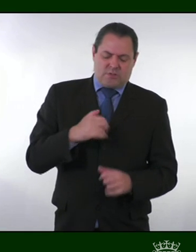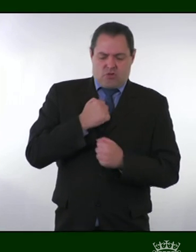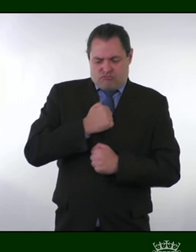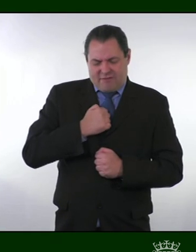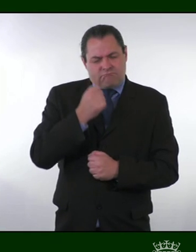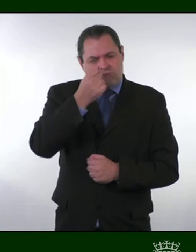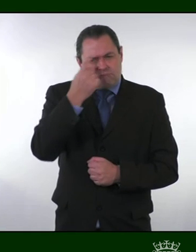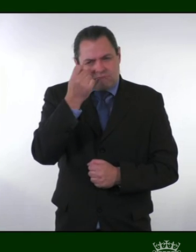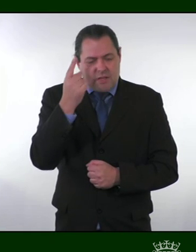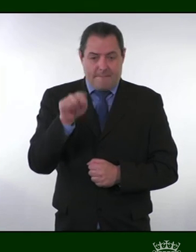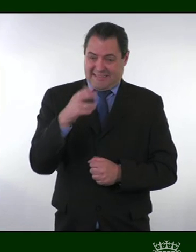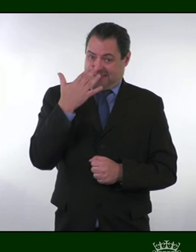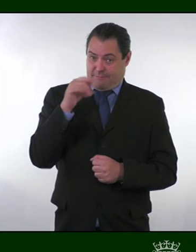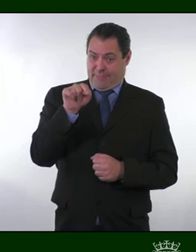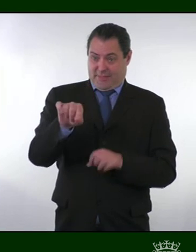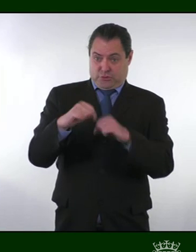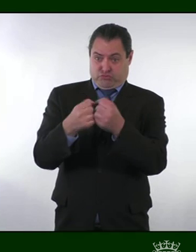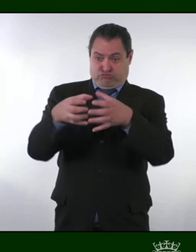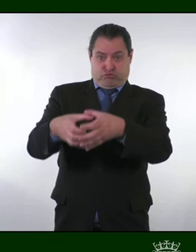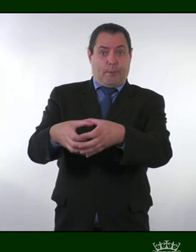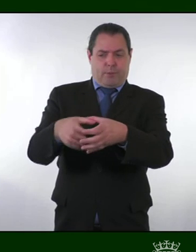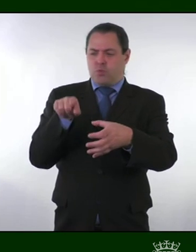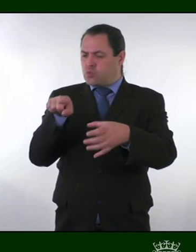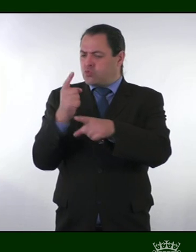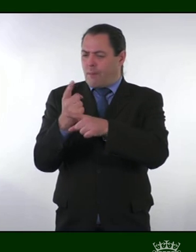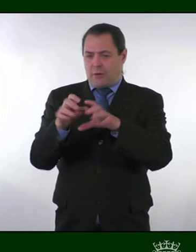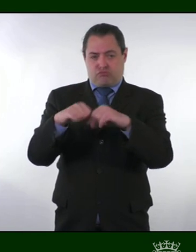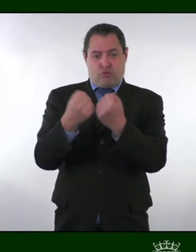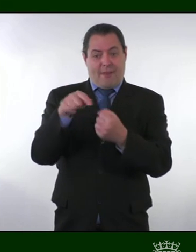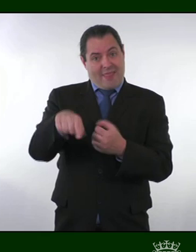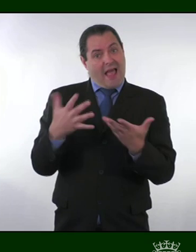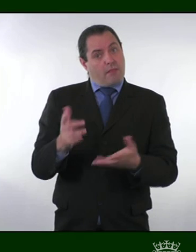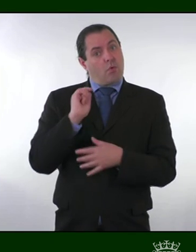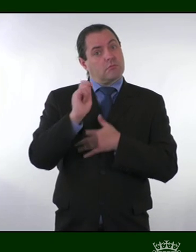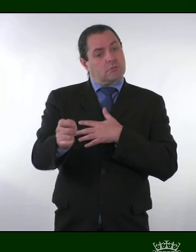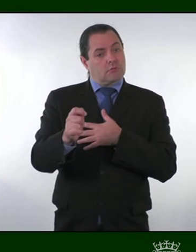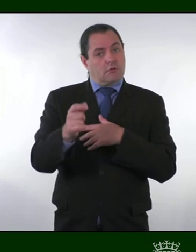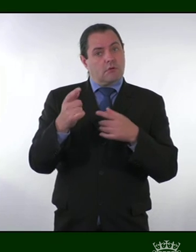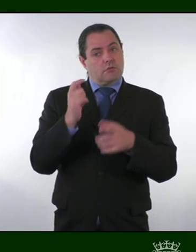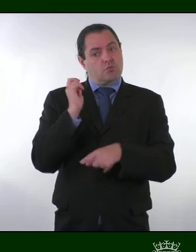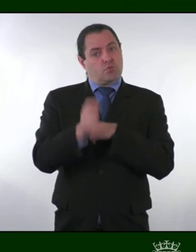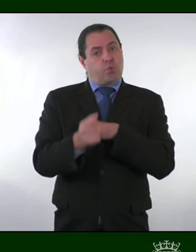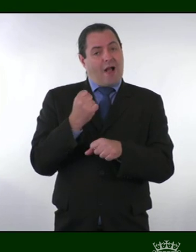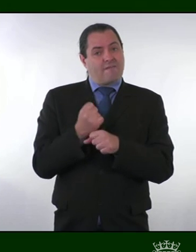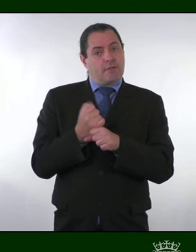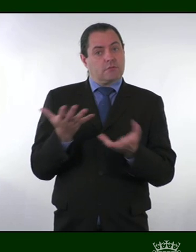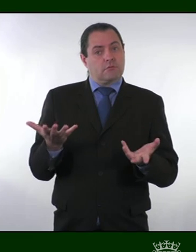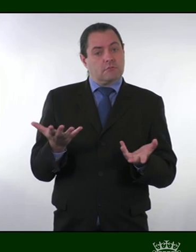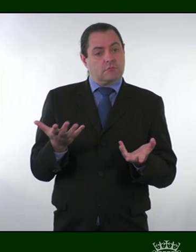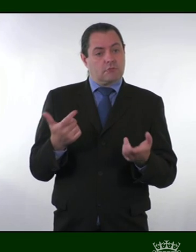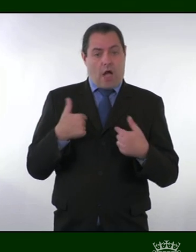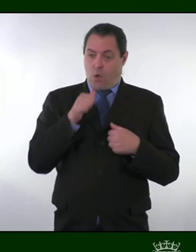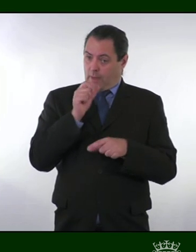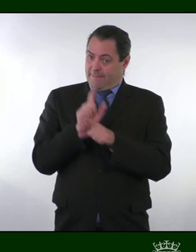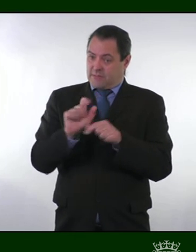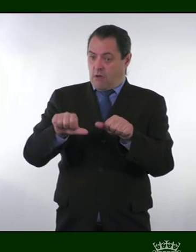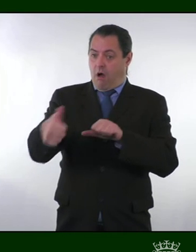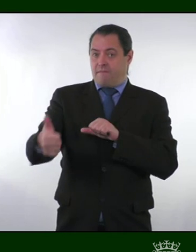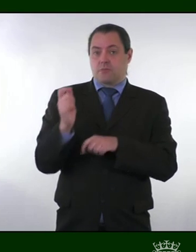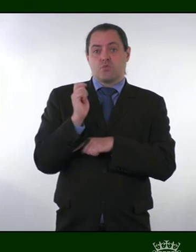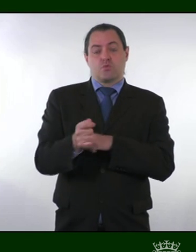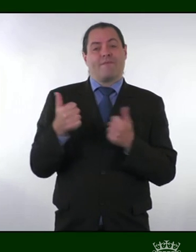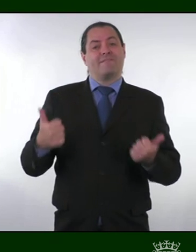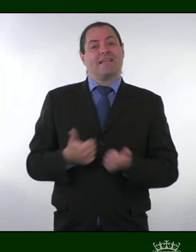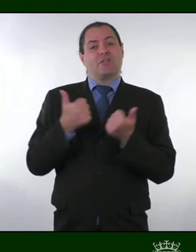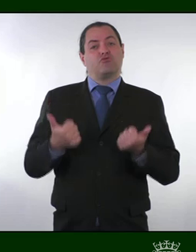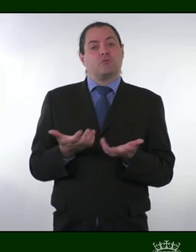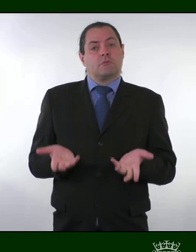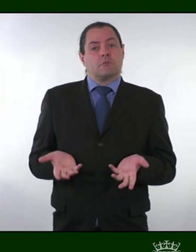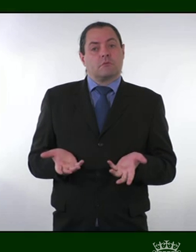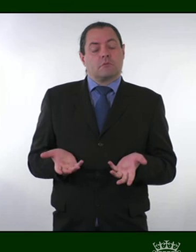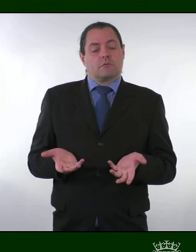But it turns out that this particular group he refers to are currently in litigation against the Government, and I will certainly meet them once that litigation is concluded.